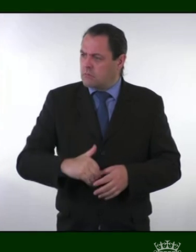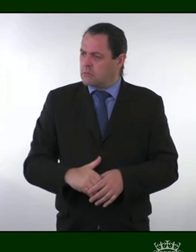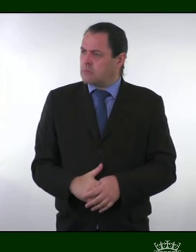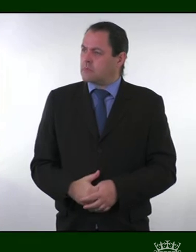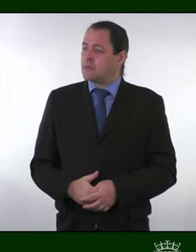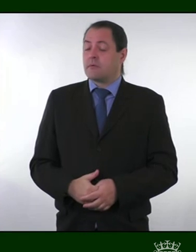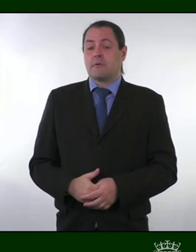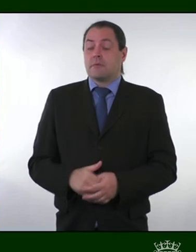Come on!